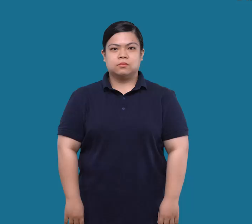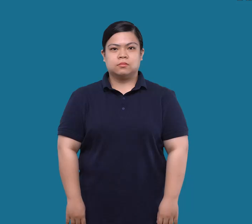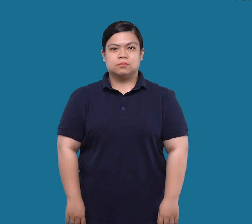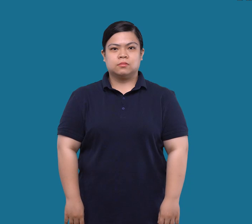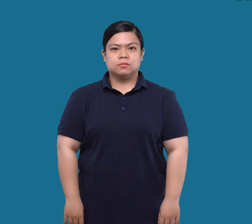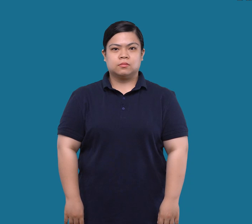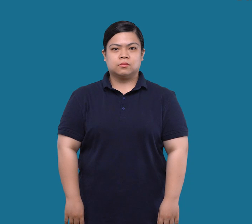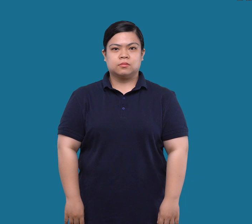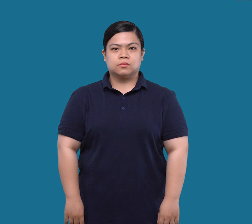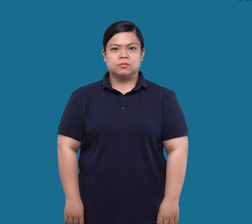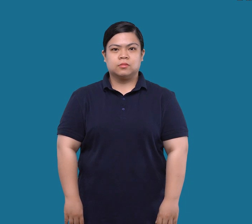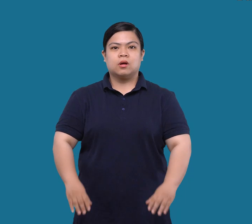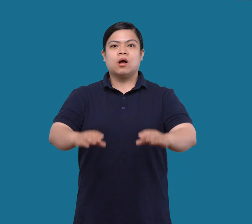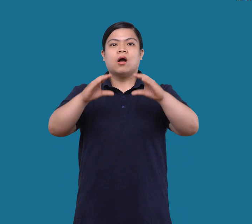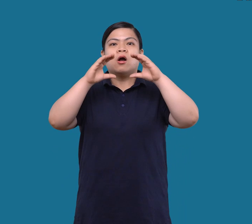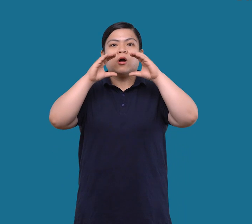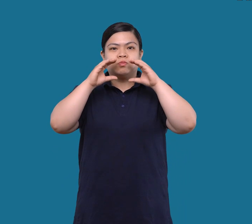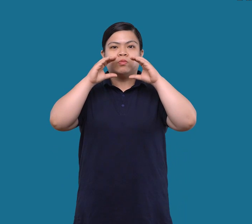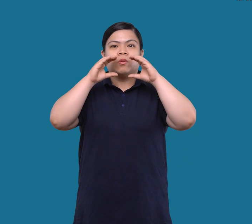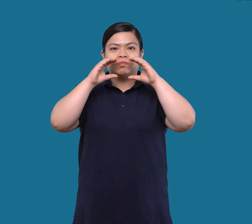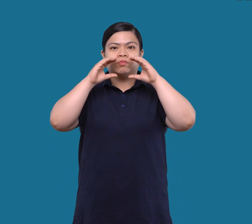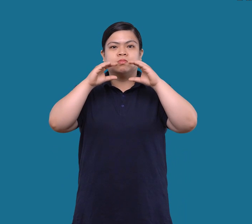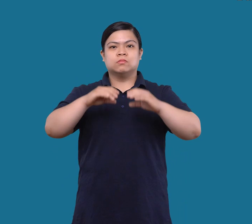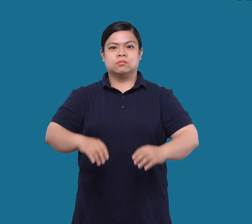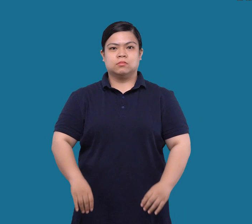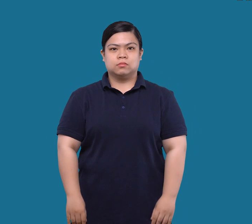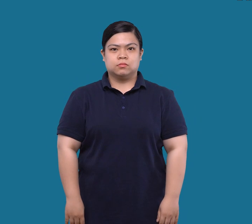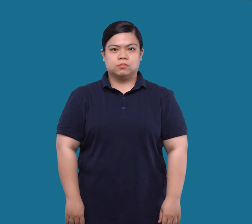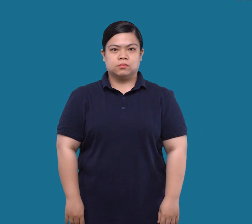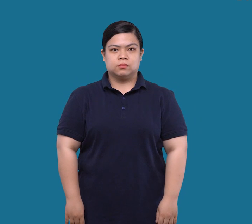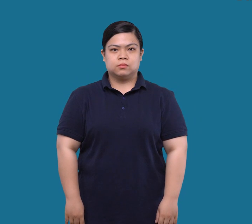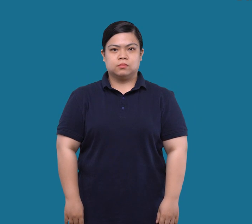bánh hamburger